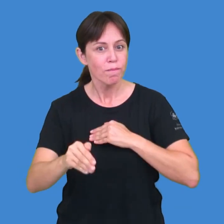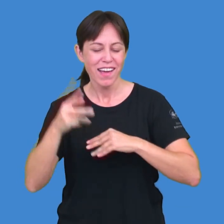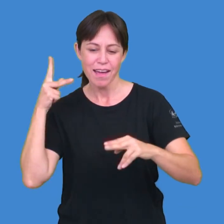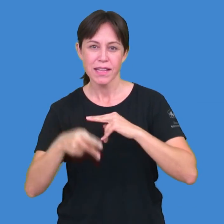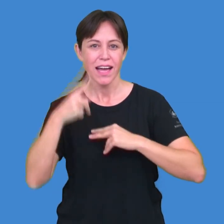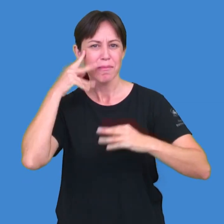evitar